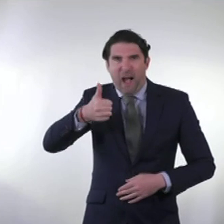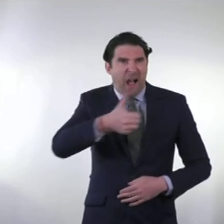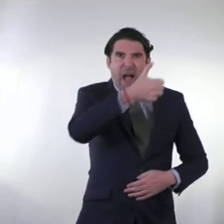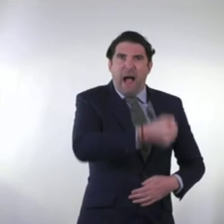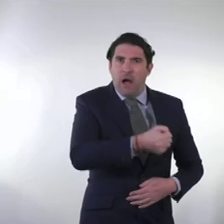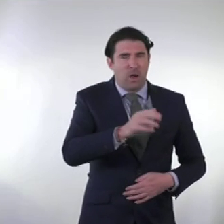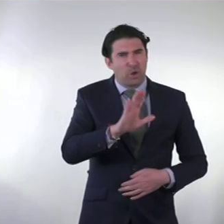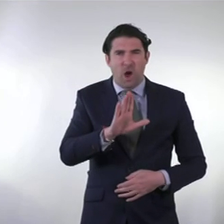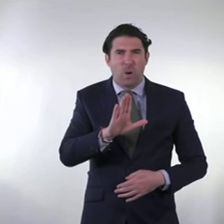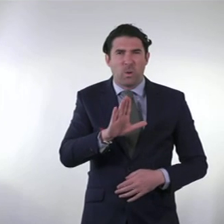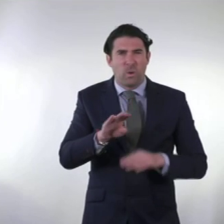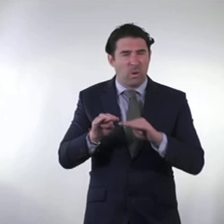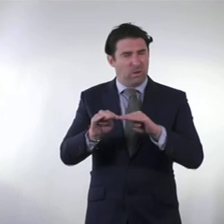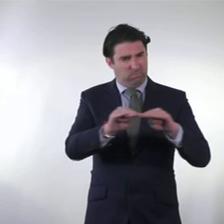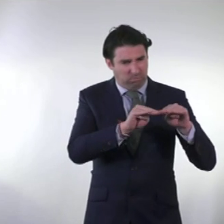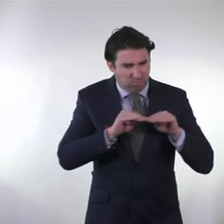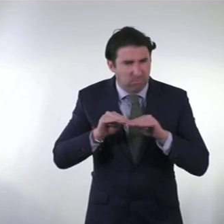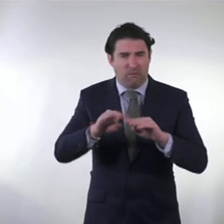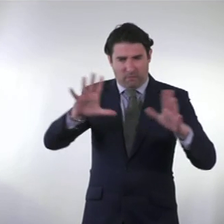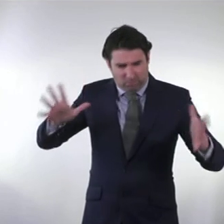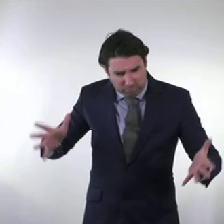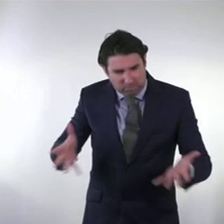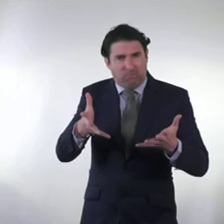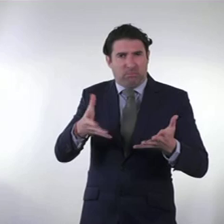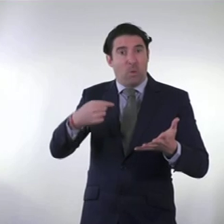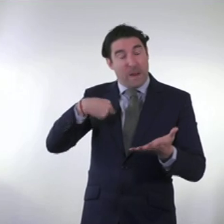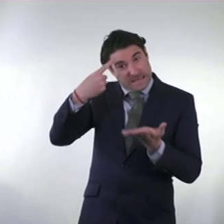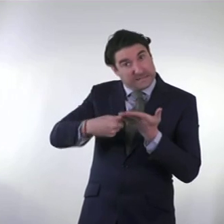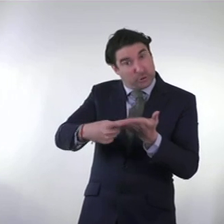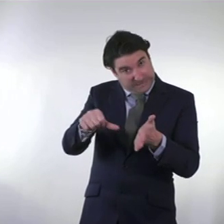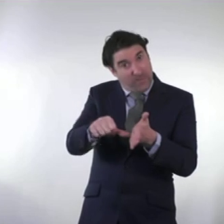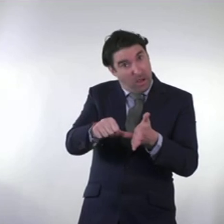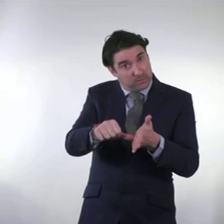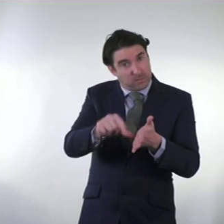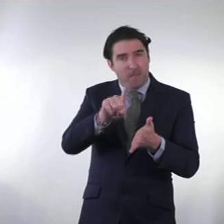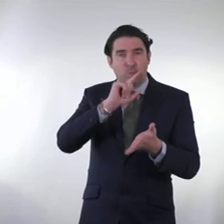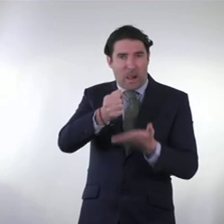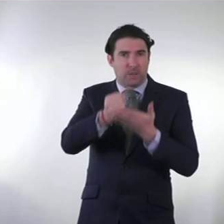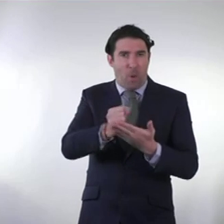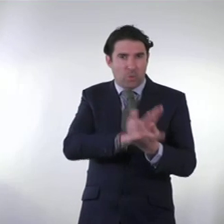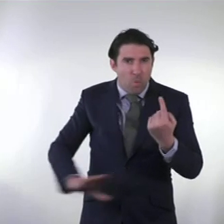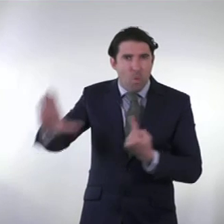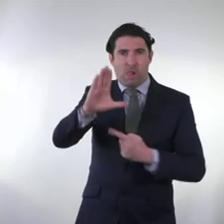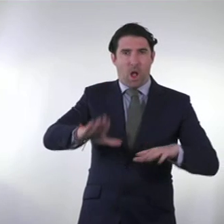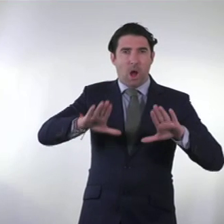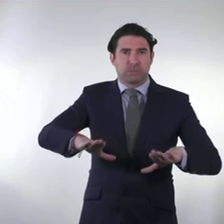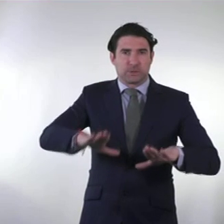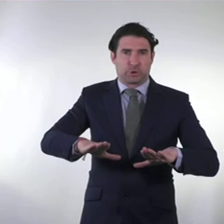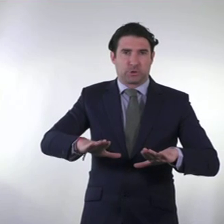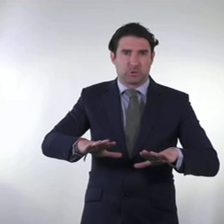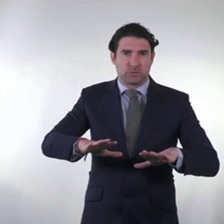We are taking the tough decisions that will take this country forward: not just the lifetime skills guarantee, which the right hon.